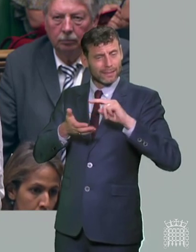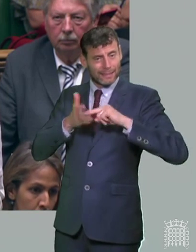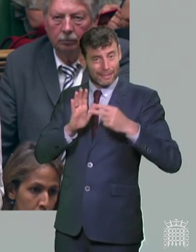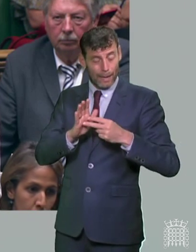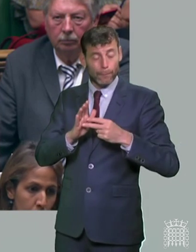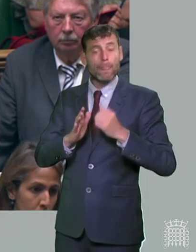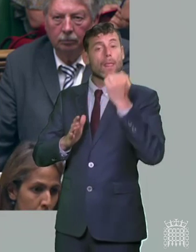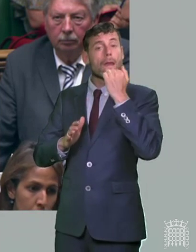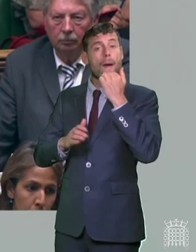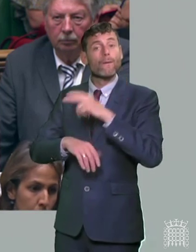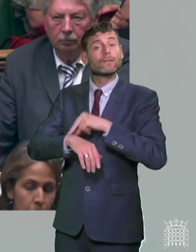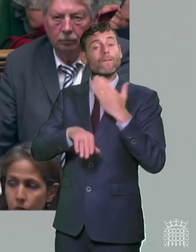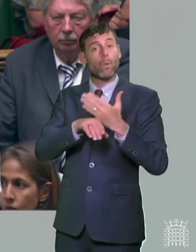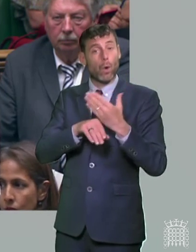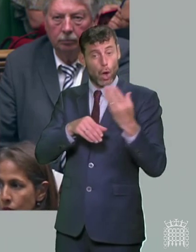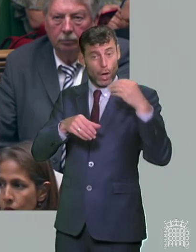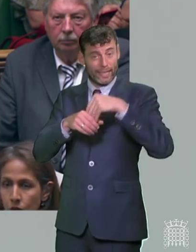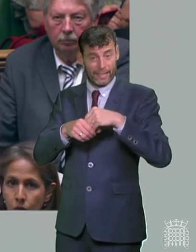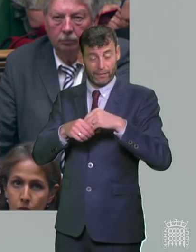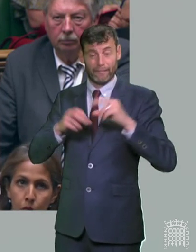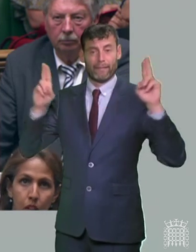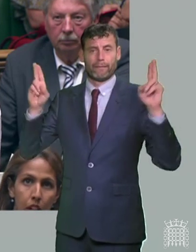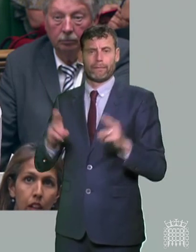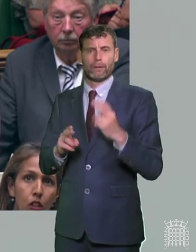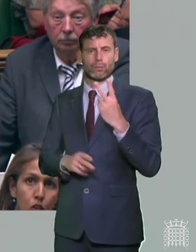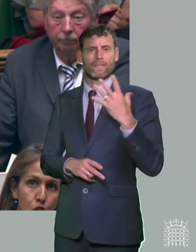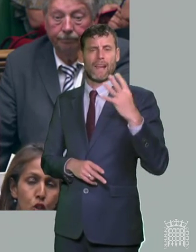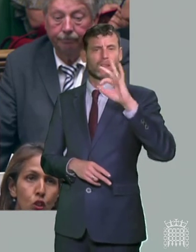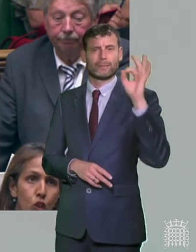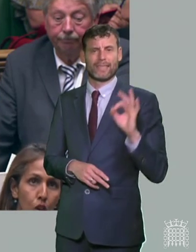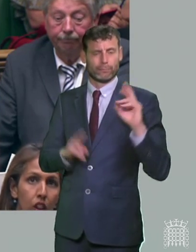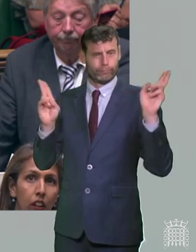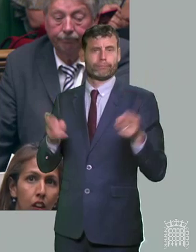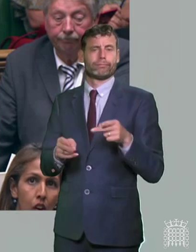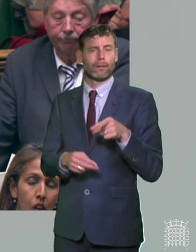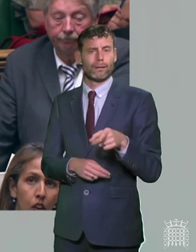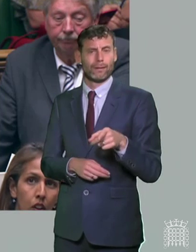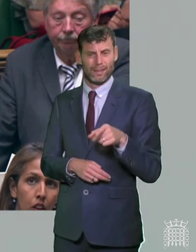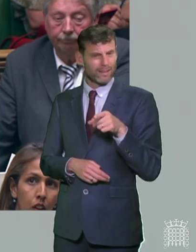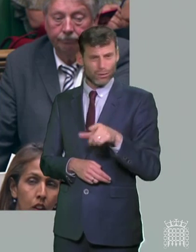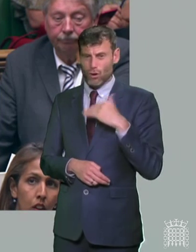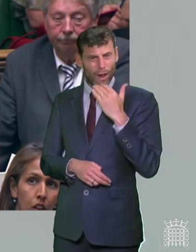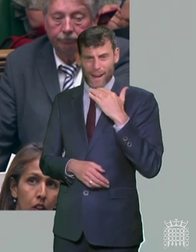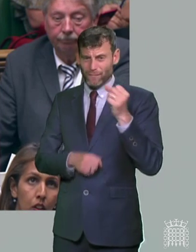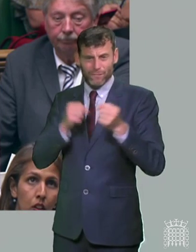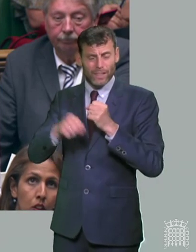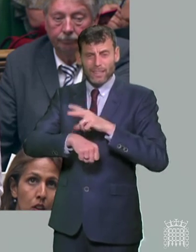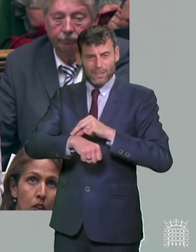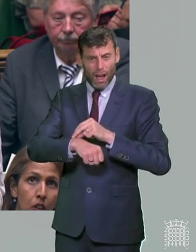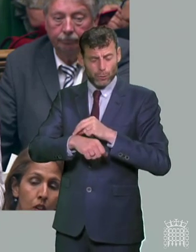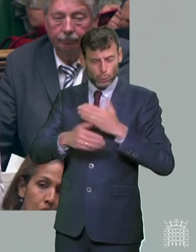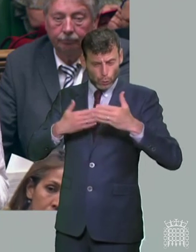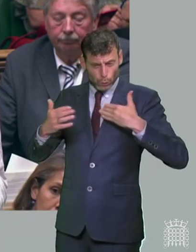This is an incredible betrayal of the Afghan people who put their lives on the line to work for our country.